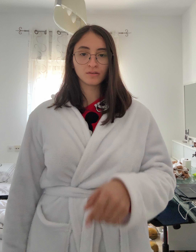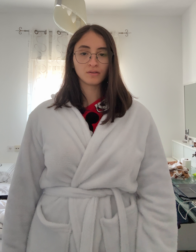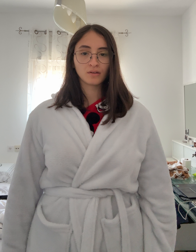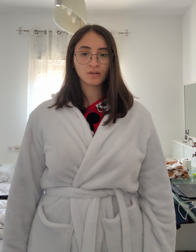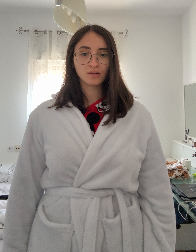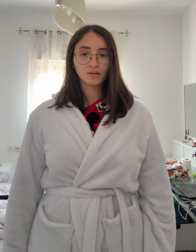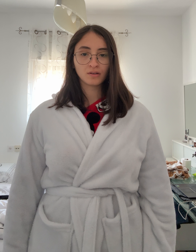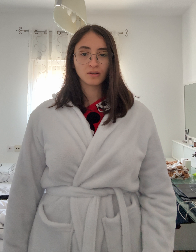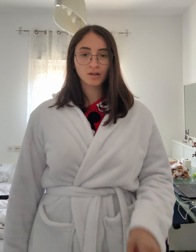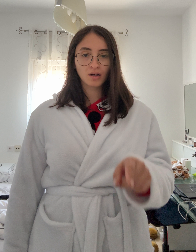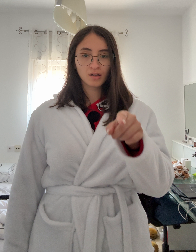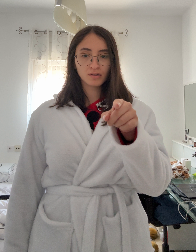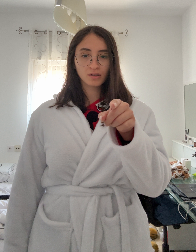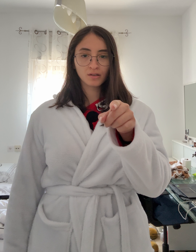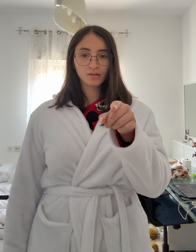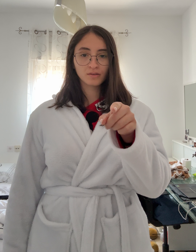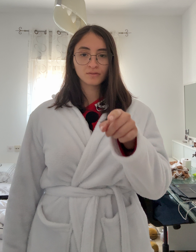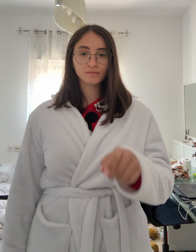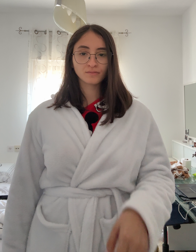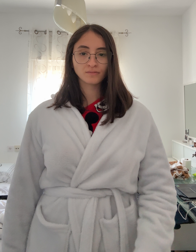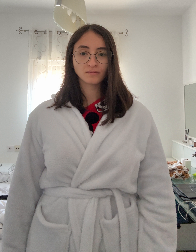אתה